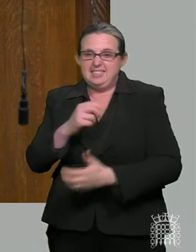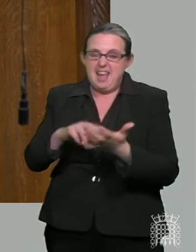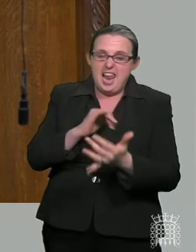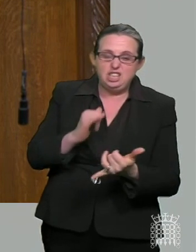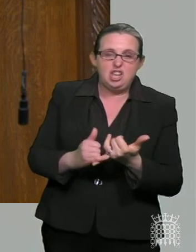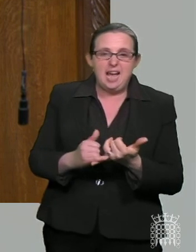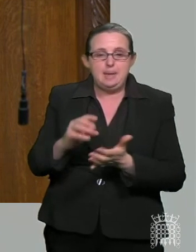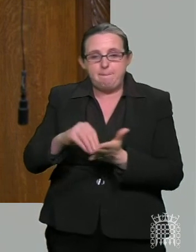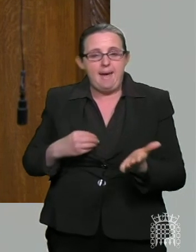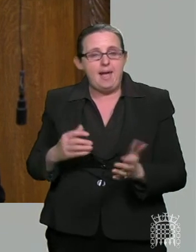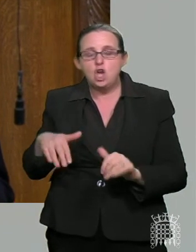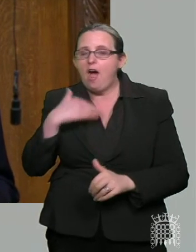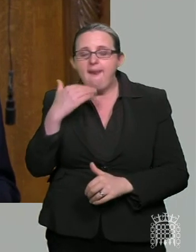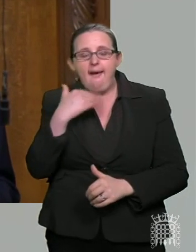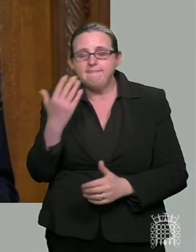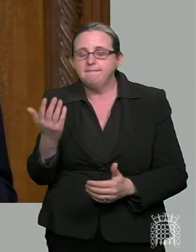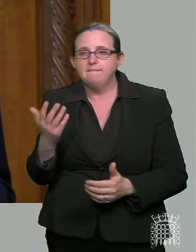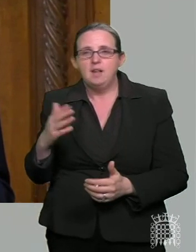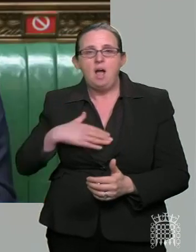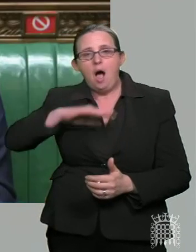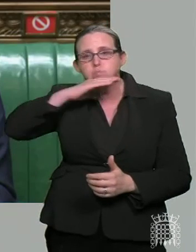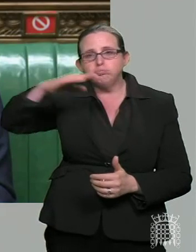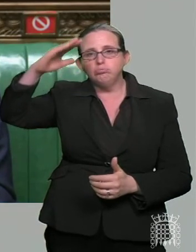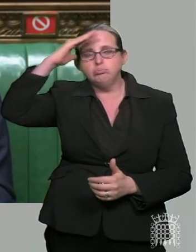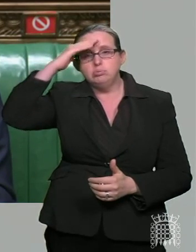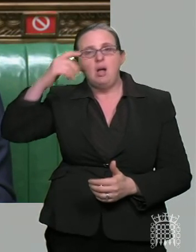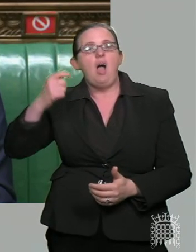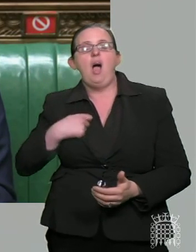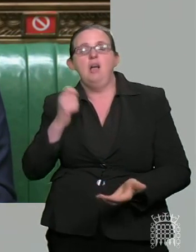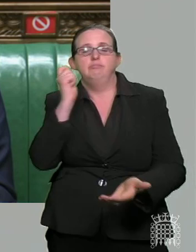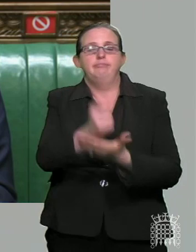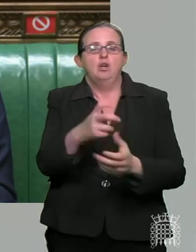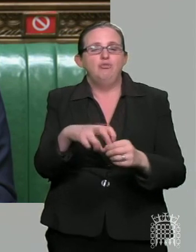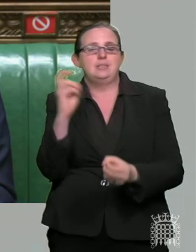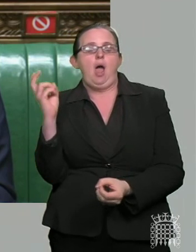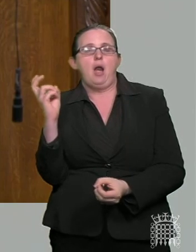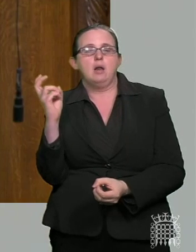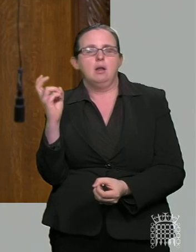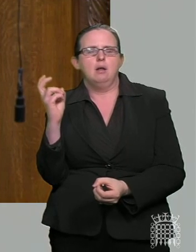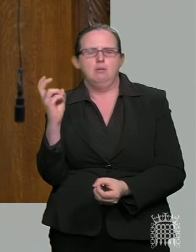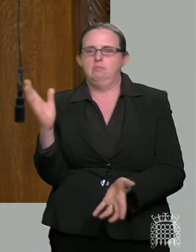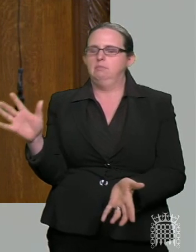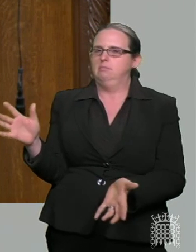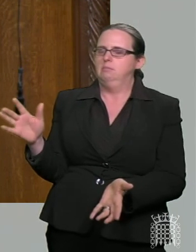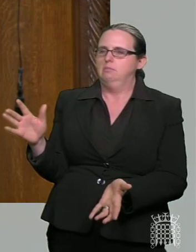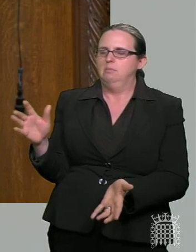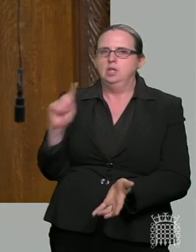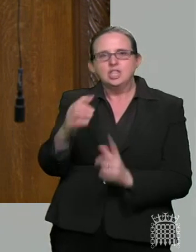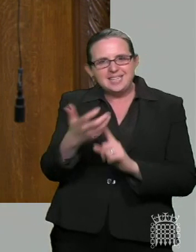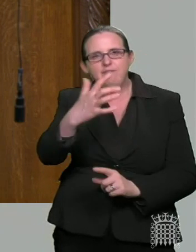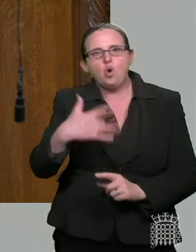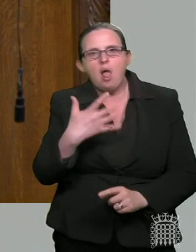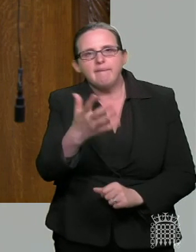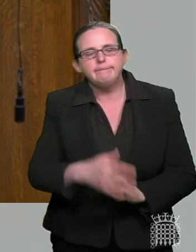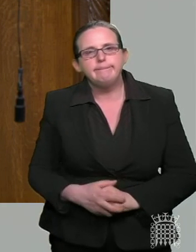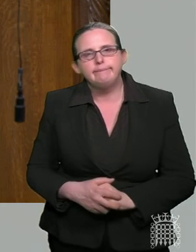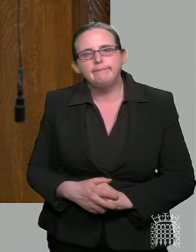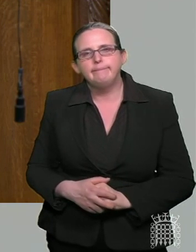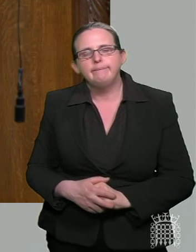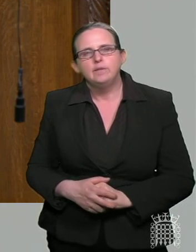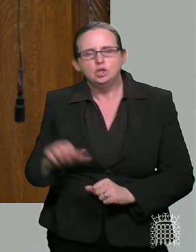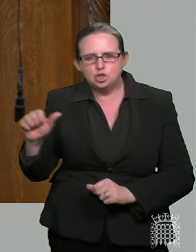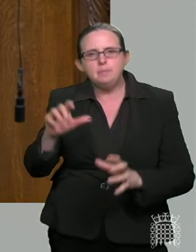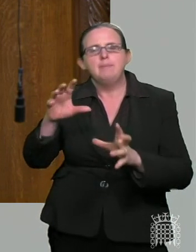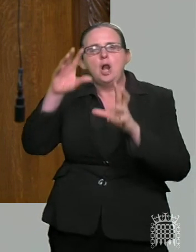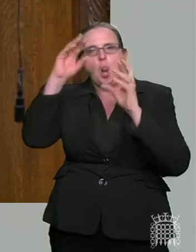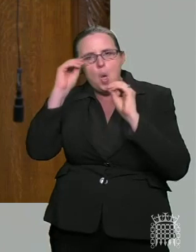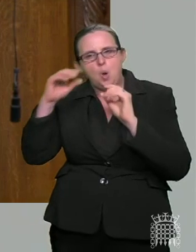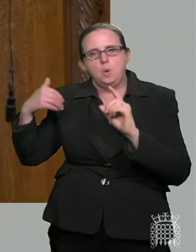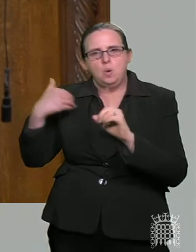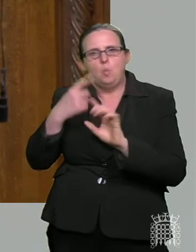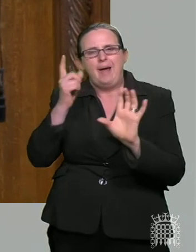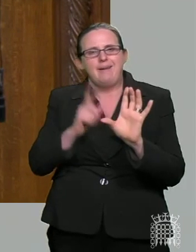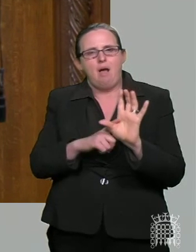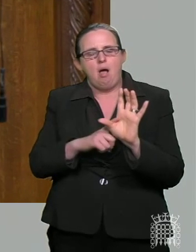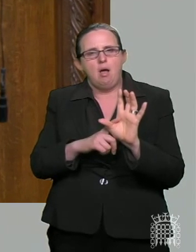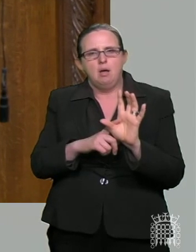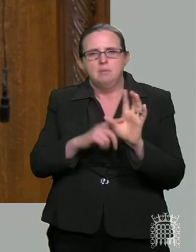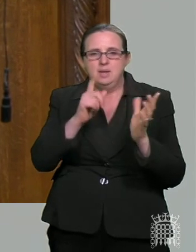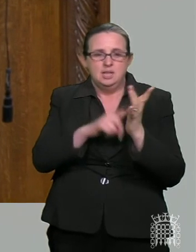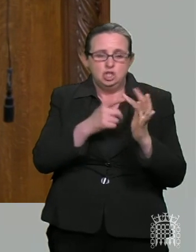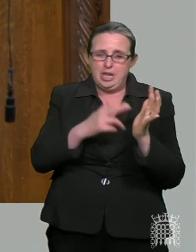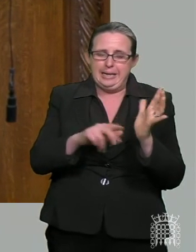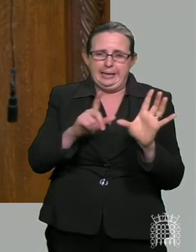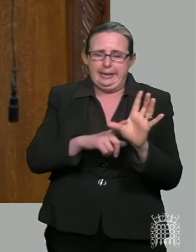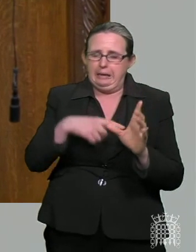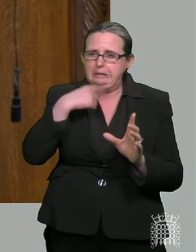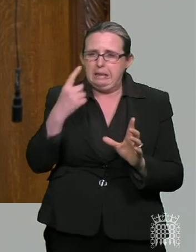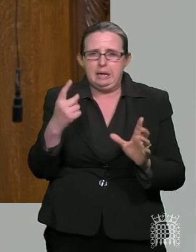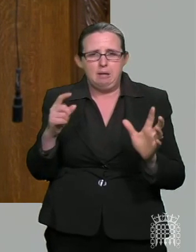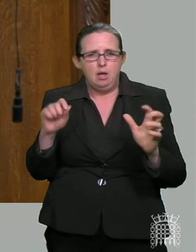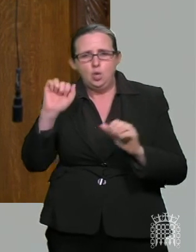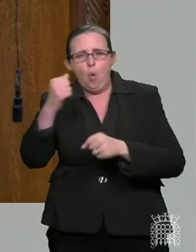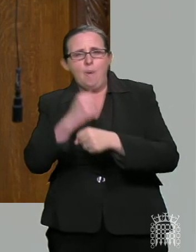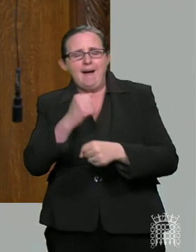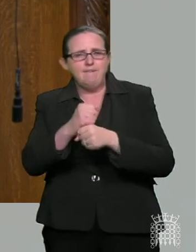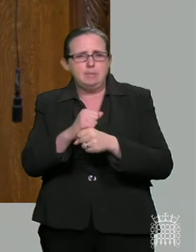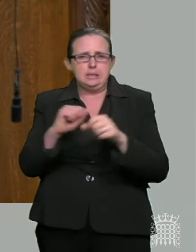I’m just sick of it. So I’ve handed in my resignation”?Surely even he must pause and think about what can be learned from the mistakes of the past year—what Jenny calls the “indecisiveness” and “mixed messages” of his Government.